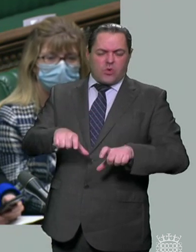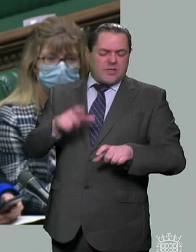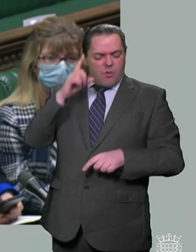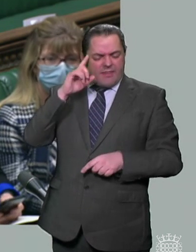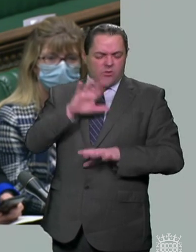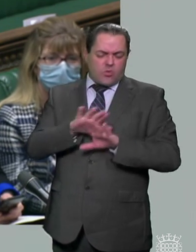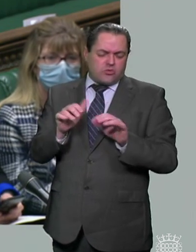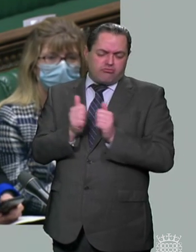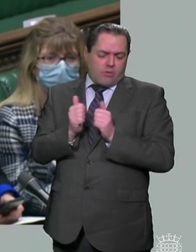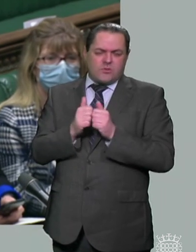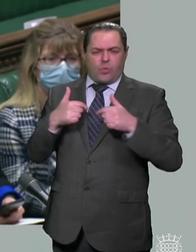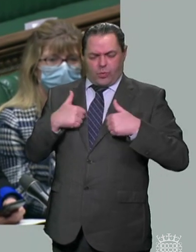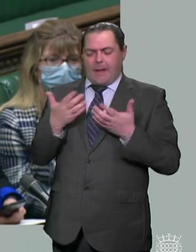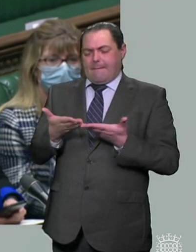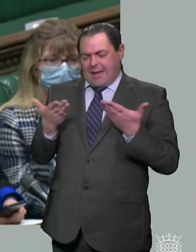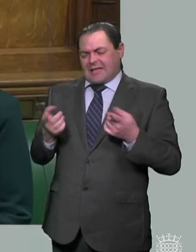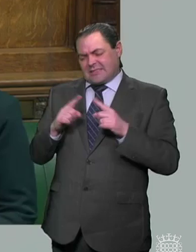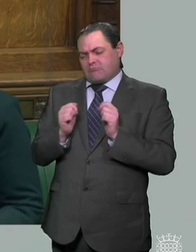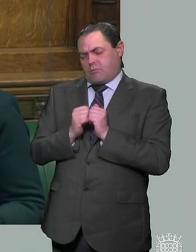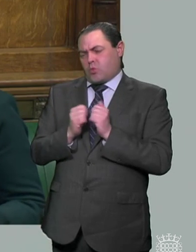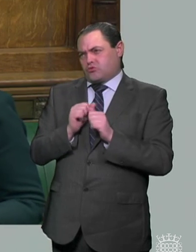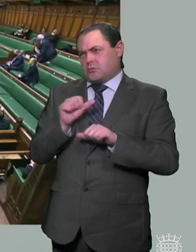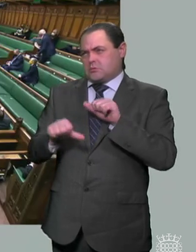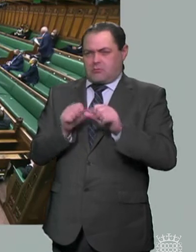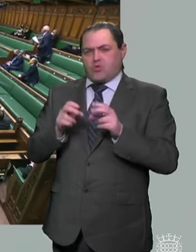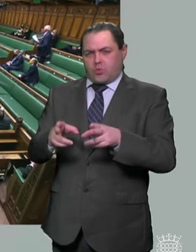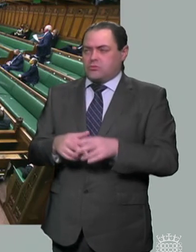We are taking a balanced and proportionate approach, and that is what this country is going to do.